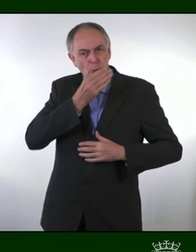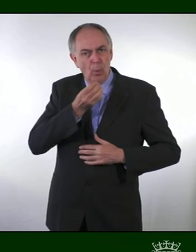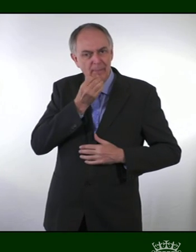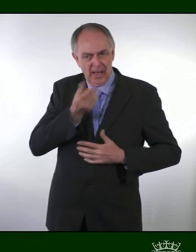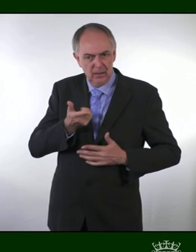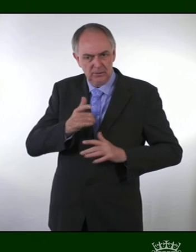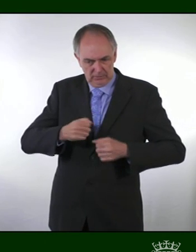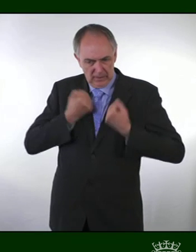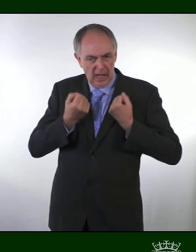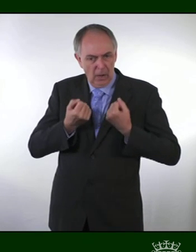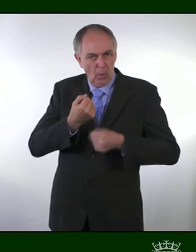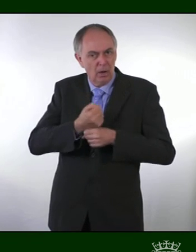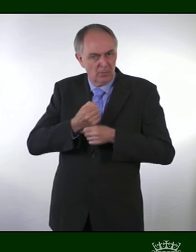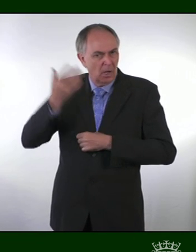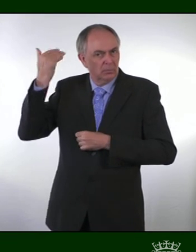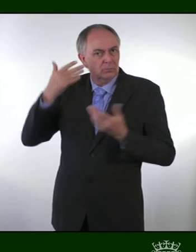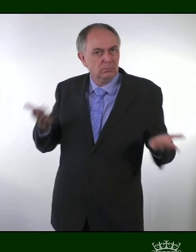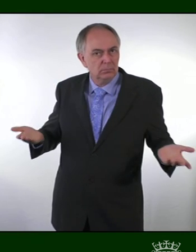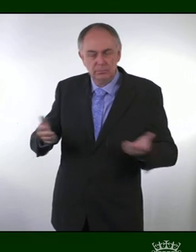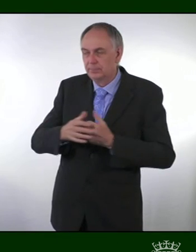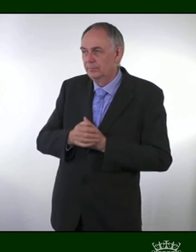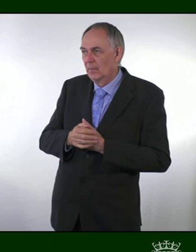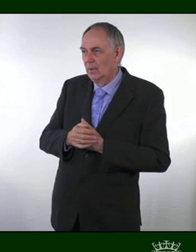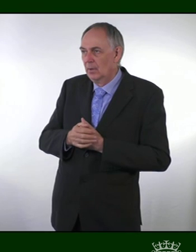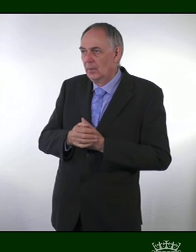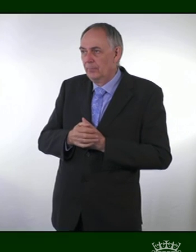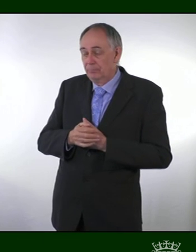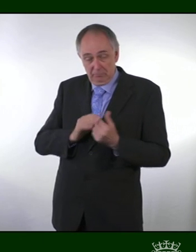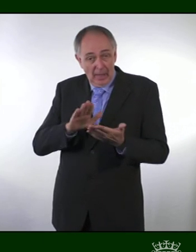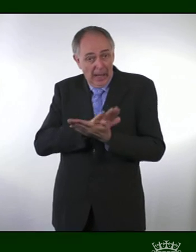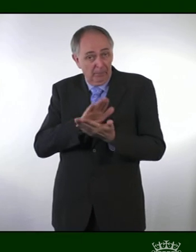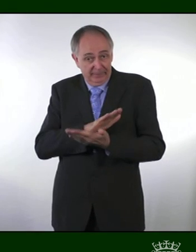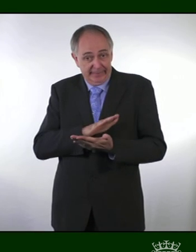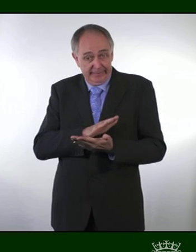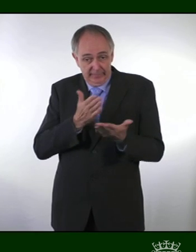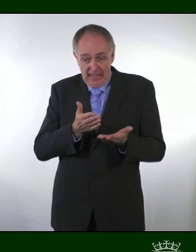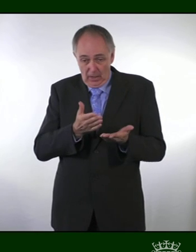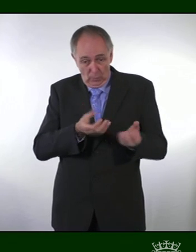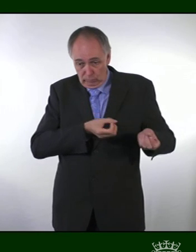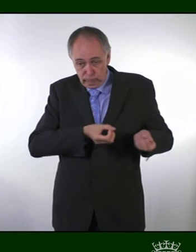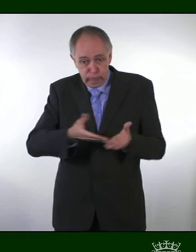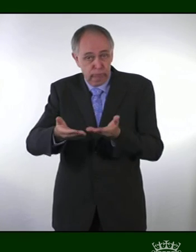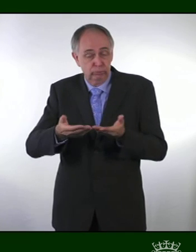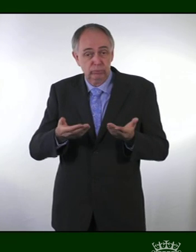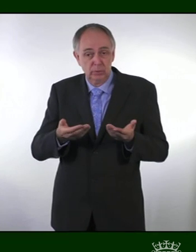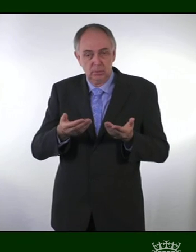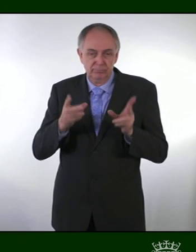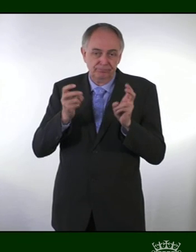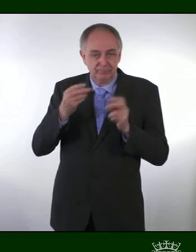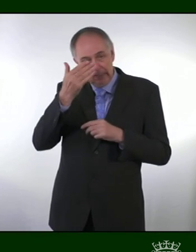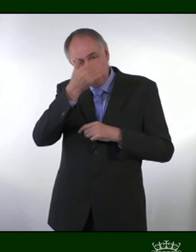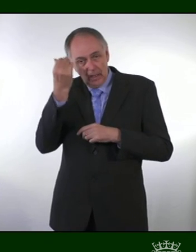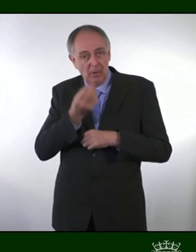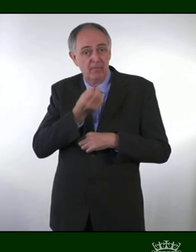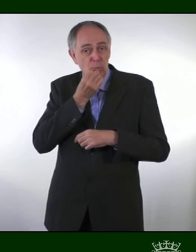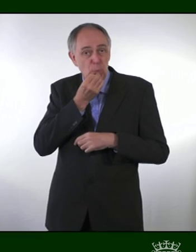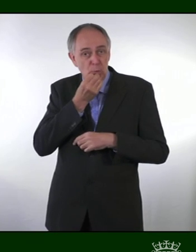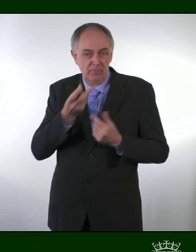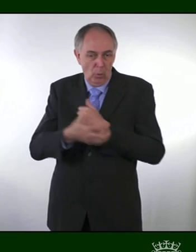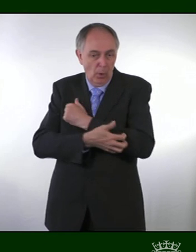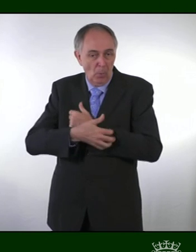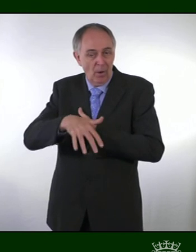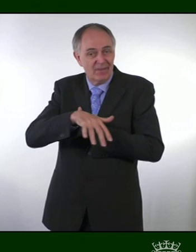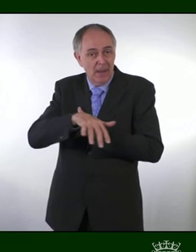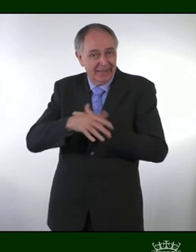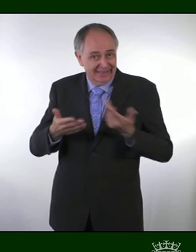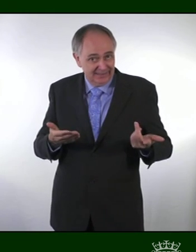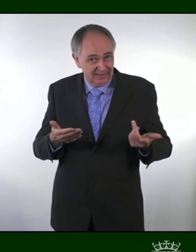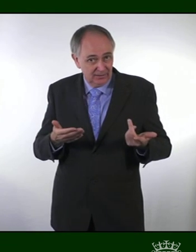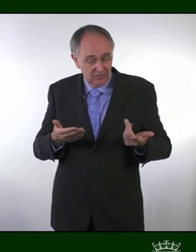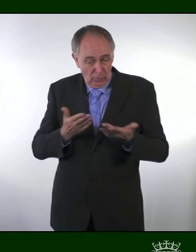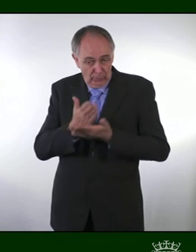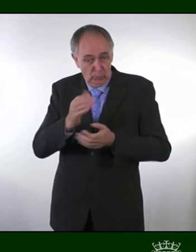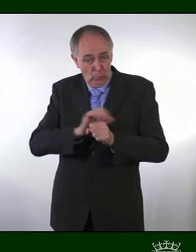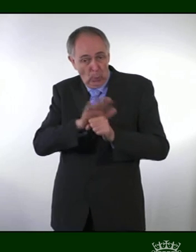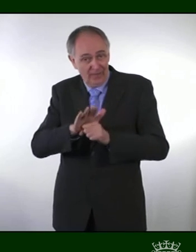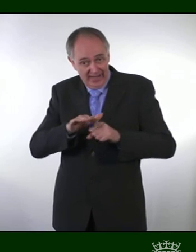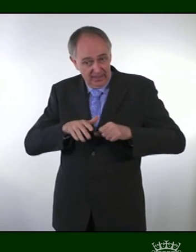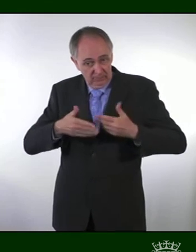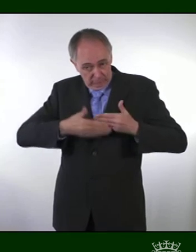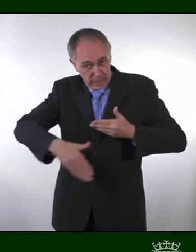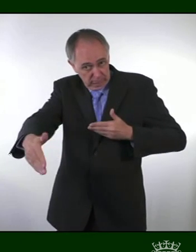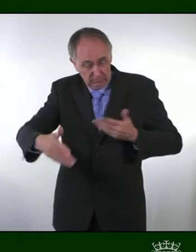I am very pleased that we are going to be able to deliver a covid summer food package for some of the poorest families in this country and that is exactly the right thing to do.